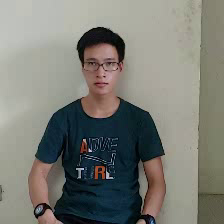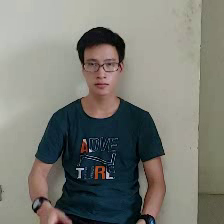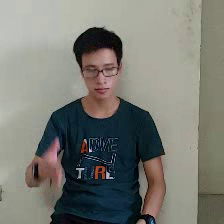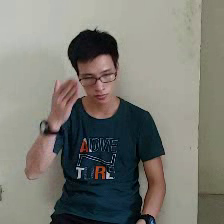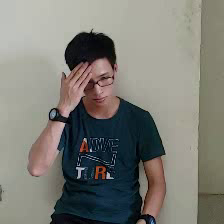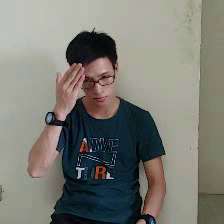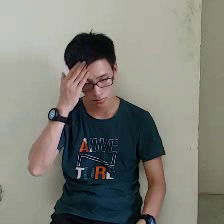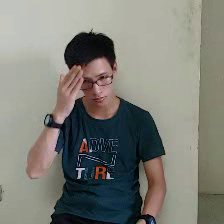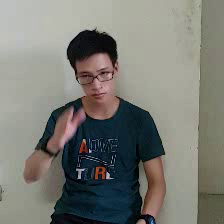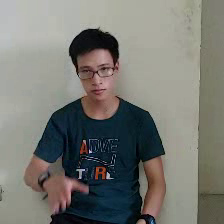Biết